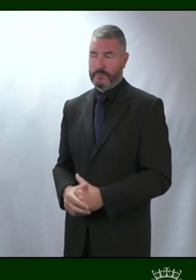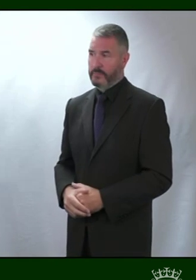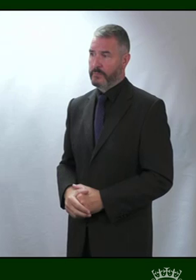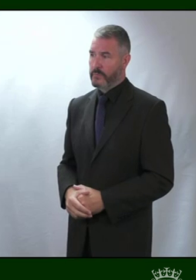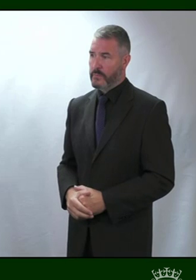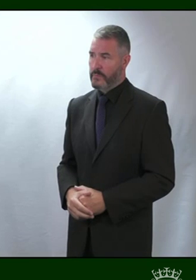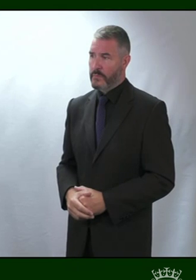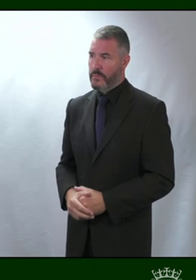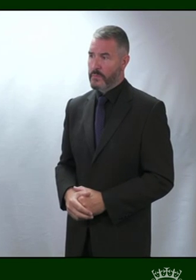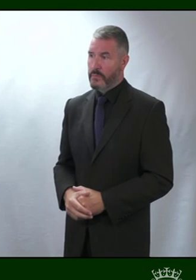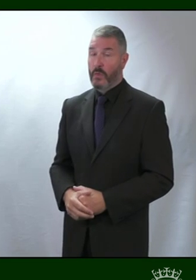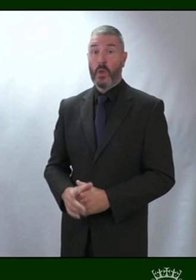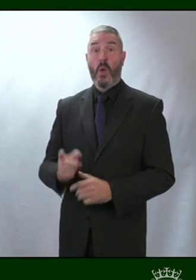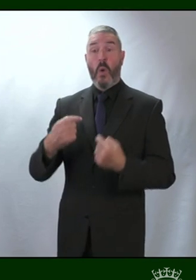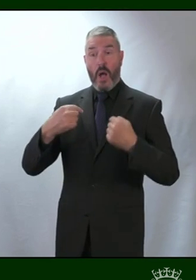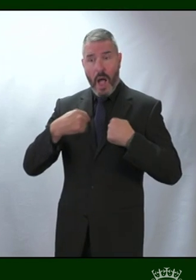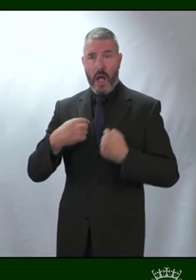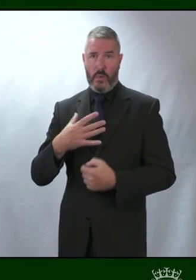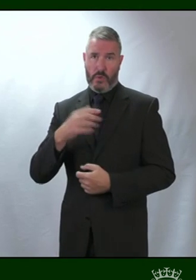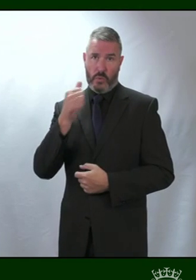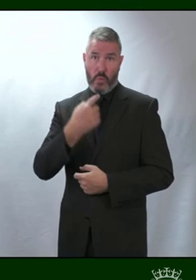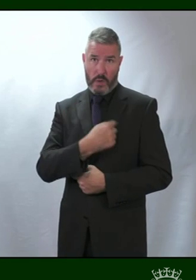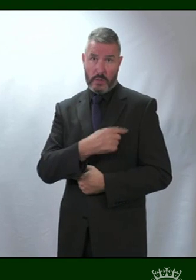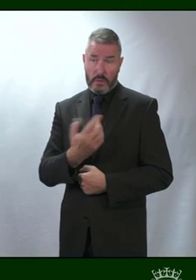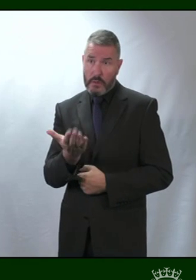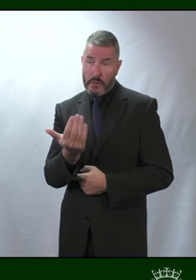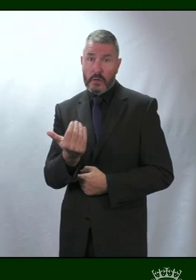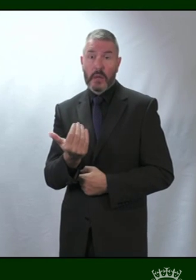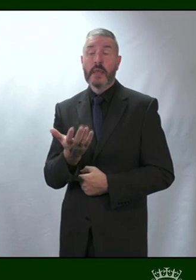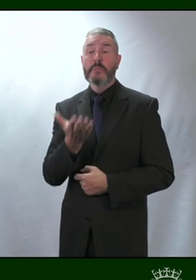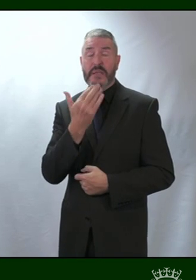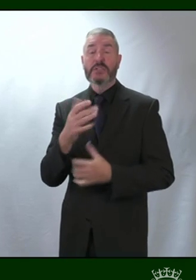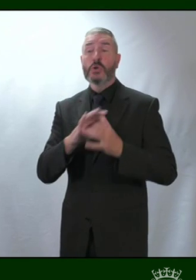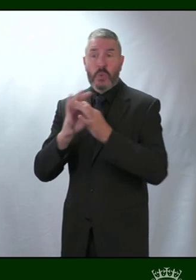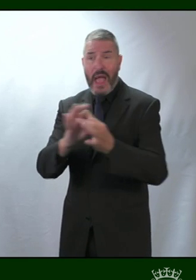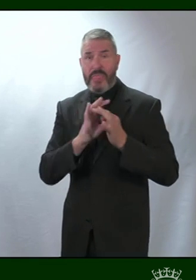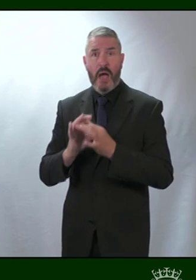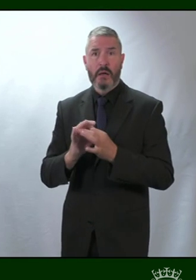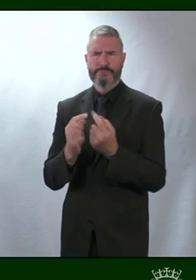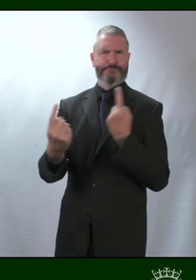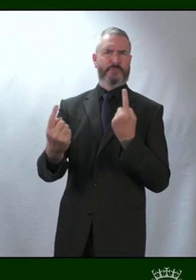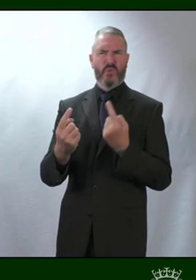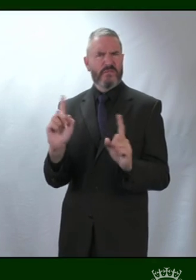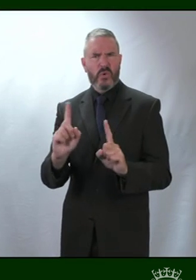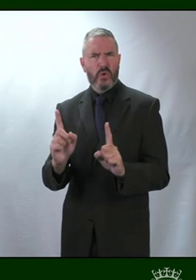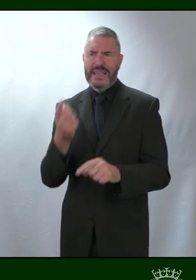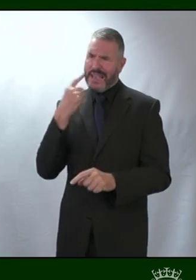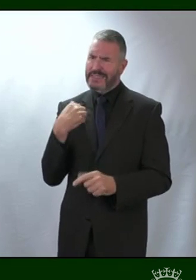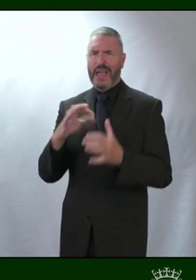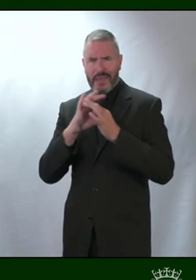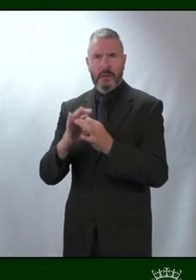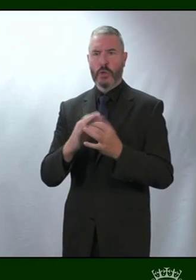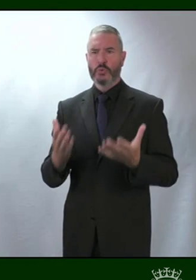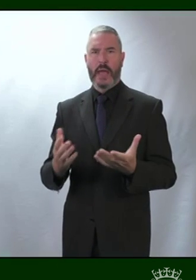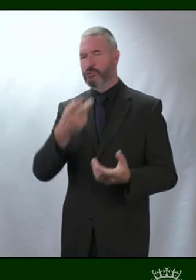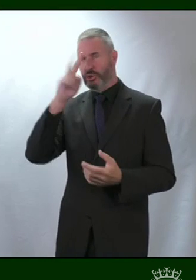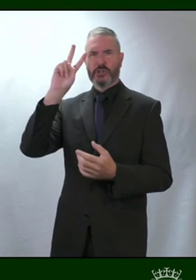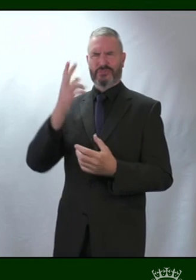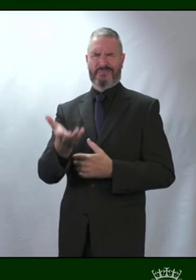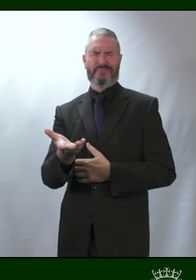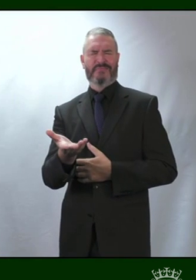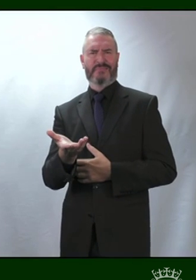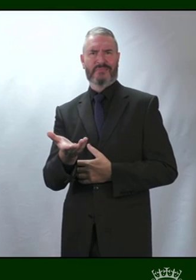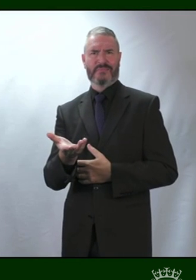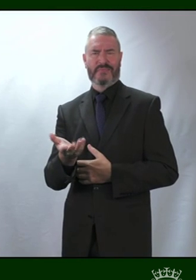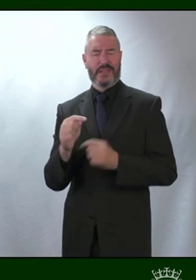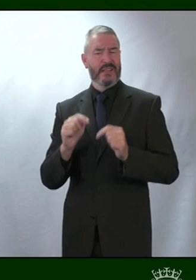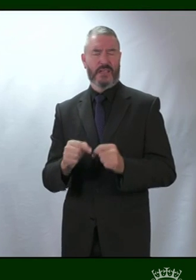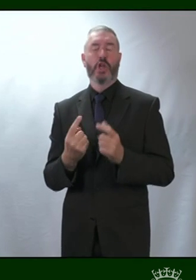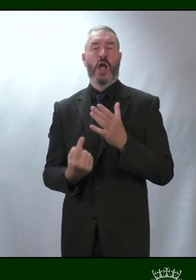What we want to hear—what I, frankly, want to hear—is more of the spirit of togetherness that we had yesterday.